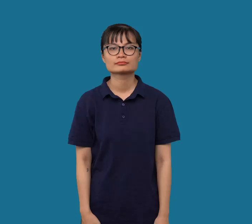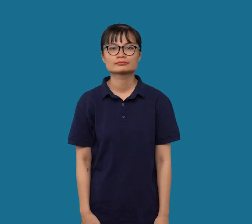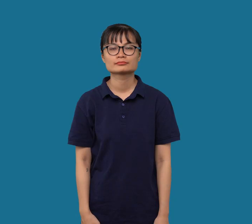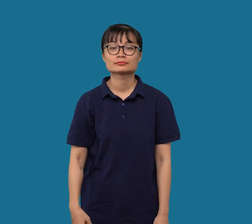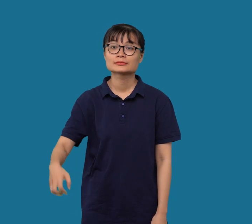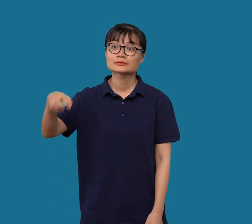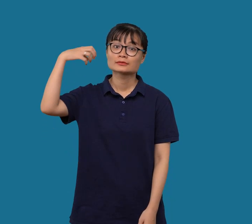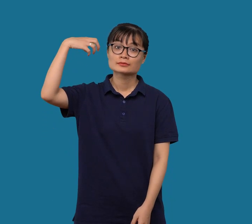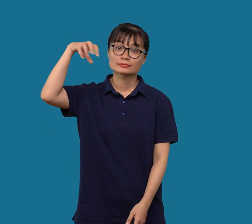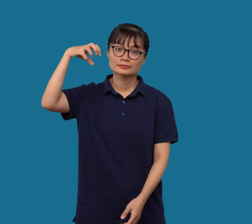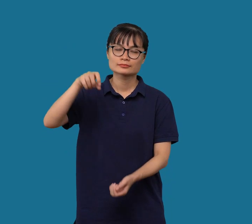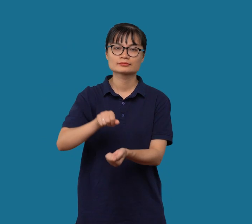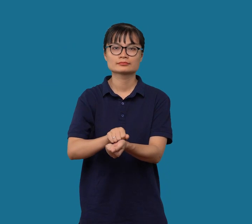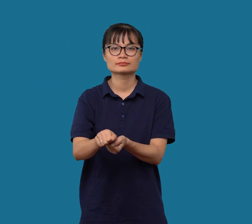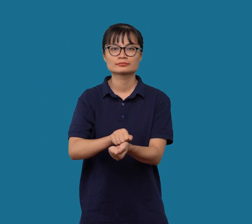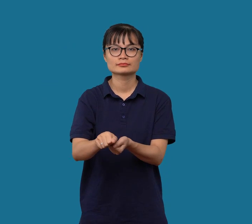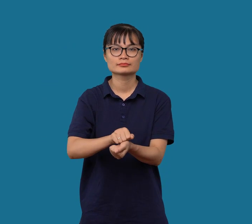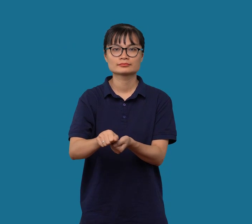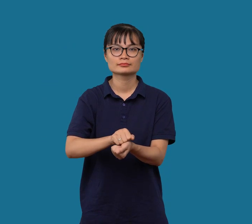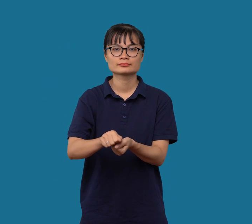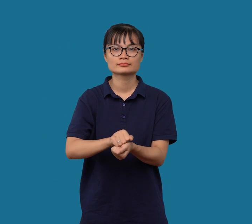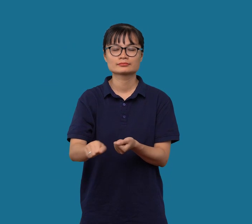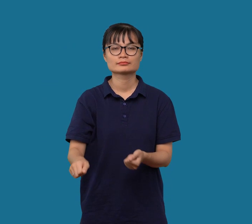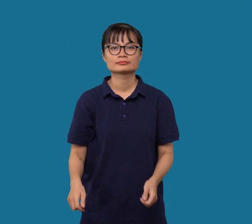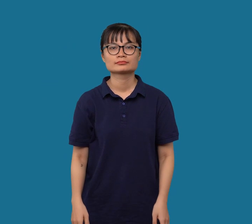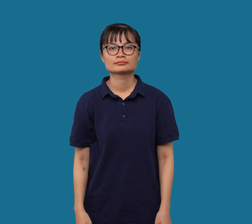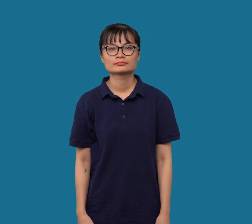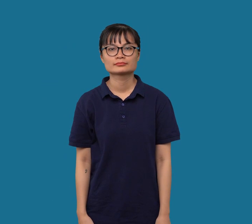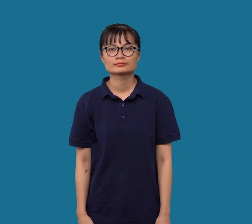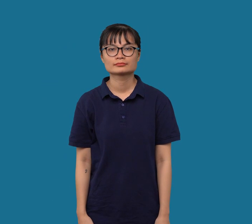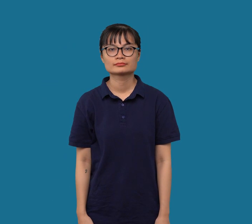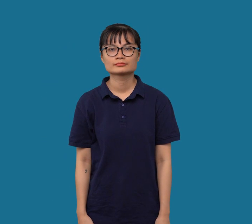xà phòng giặt